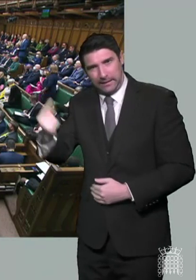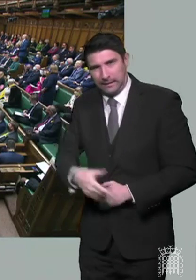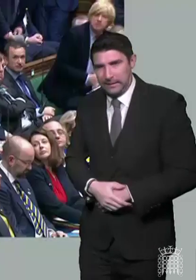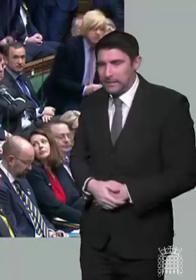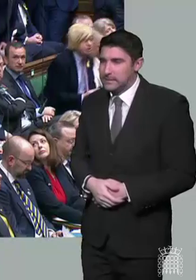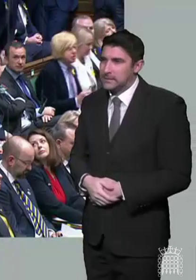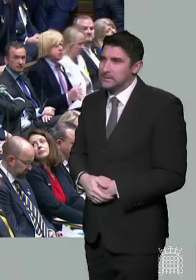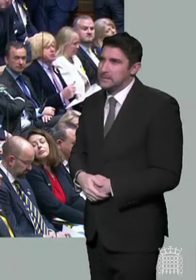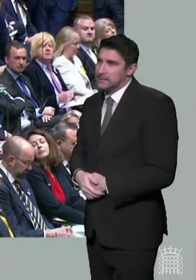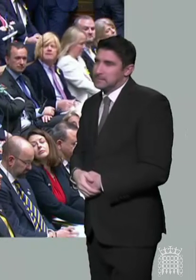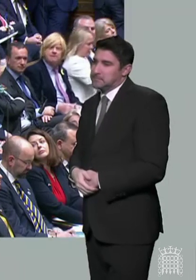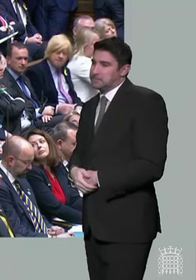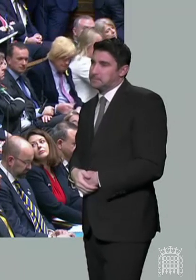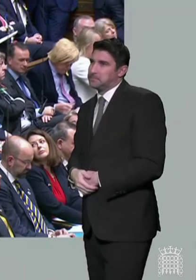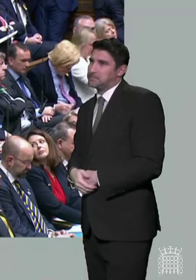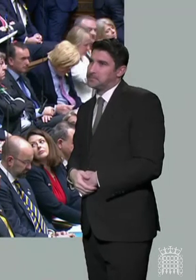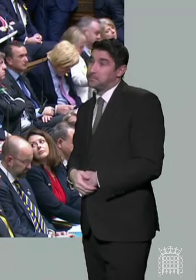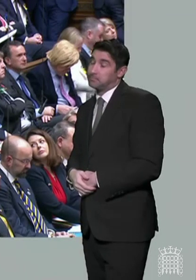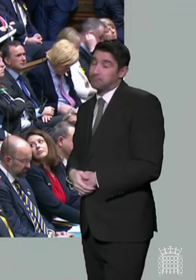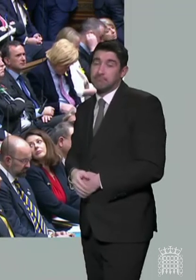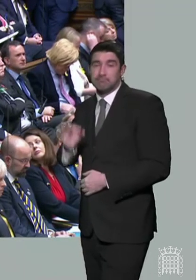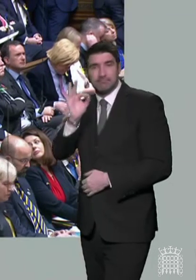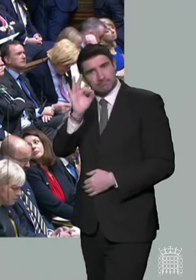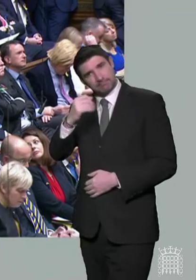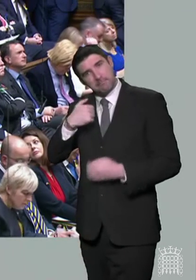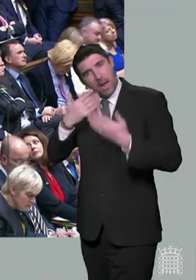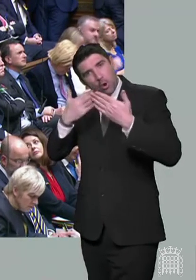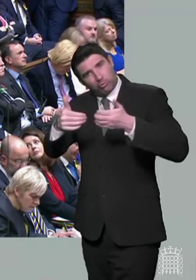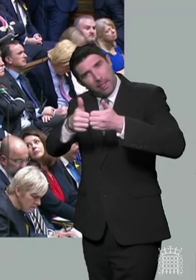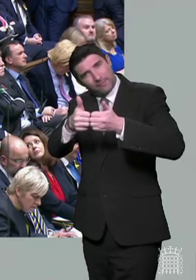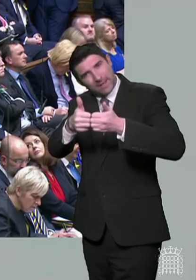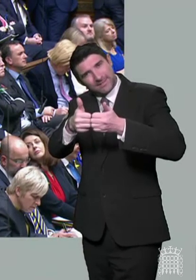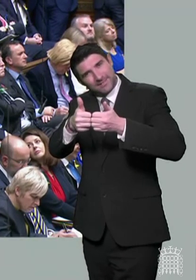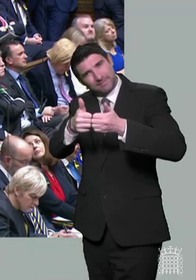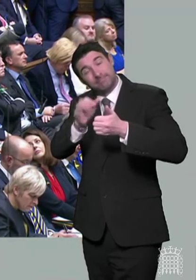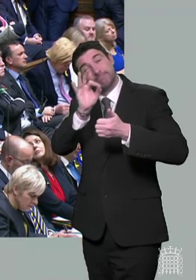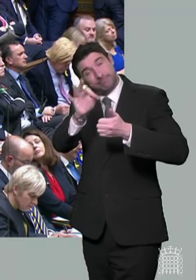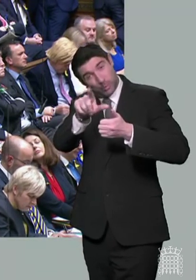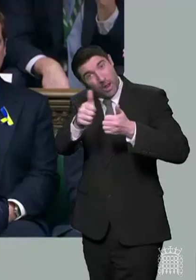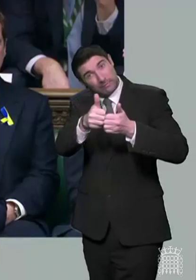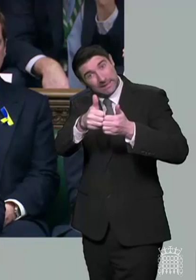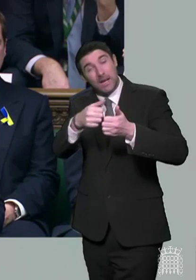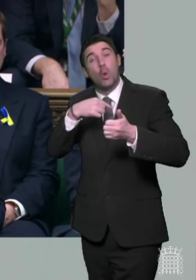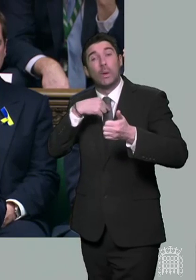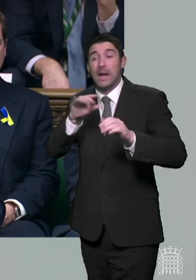Does my right honourable Friend agree that choices always have consequences?